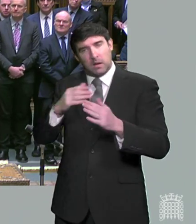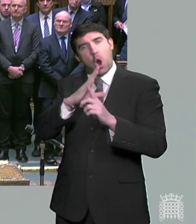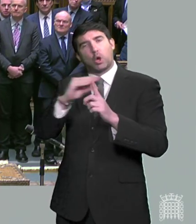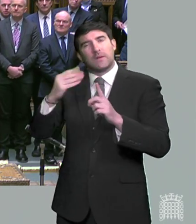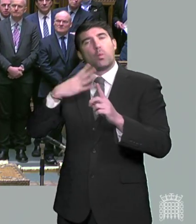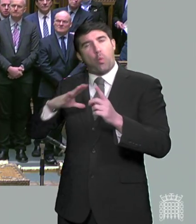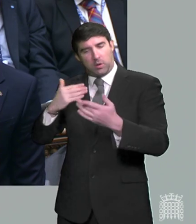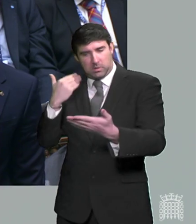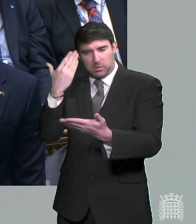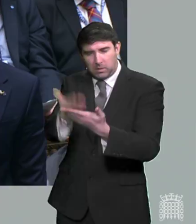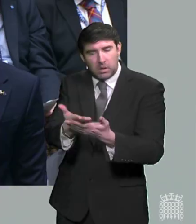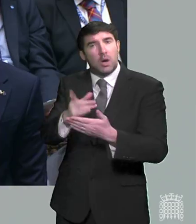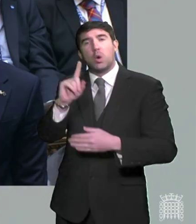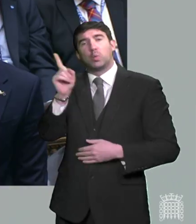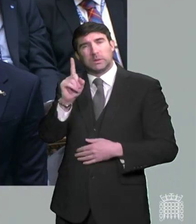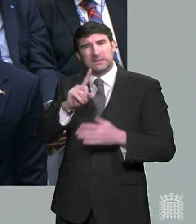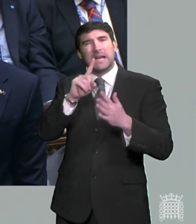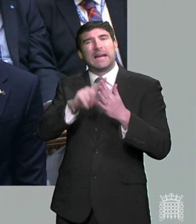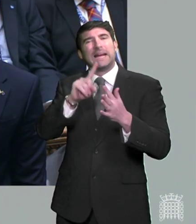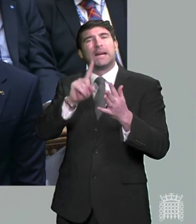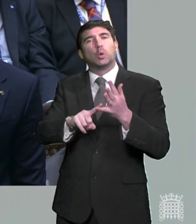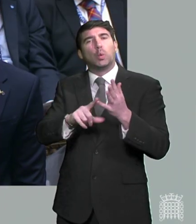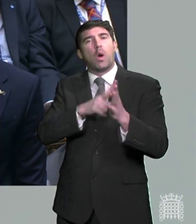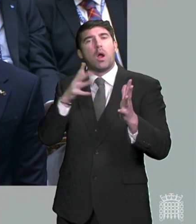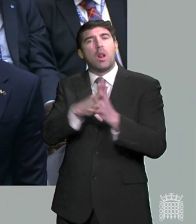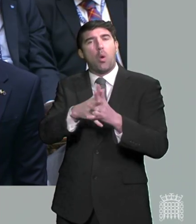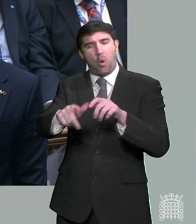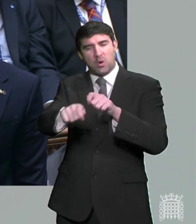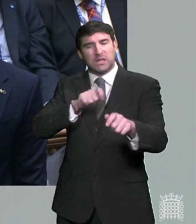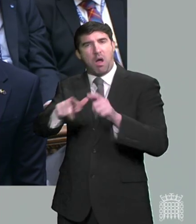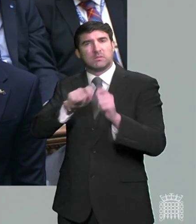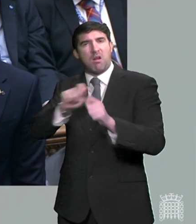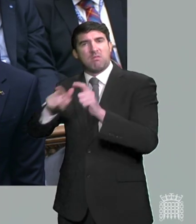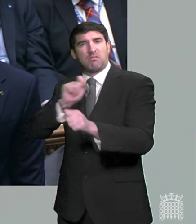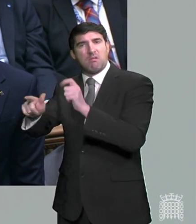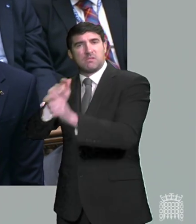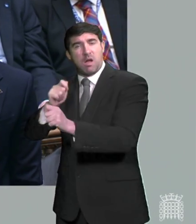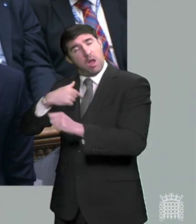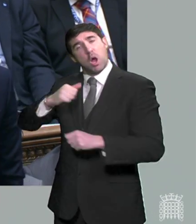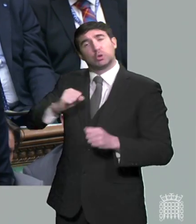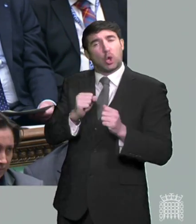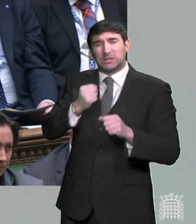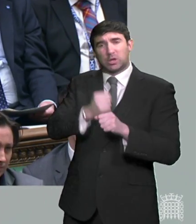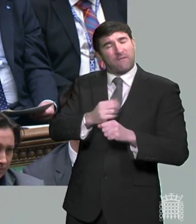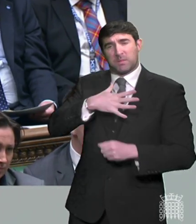rips up thousands of EU protections, against the express wishes of the Scottish Government.